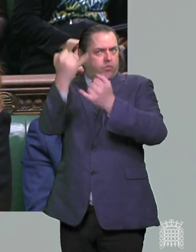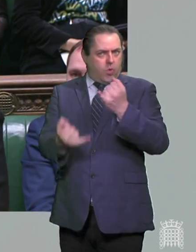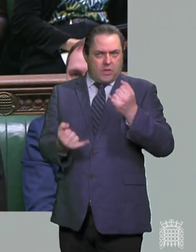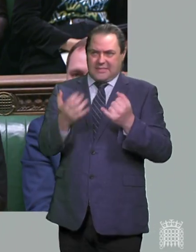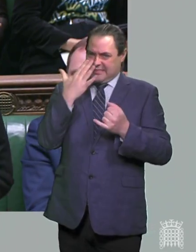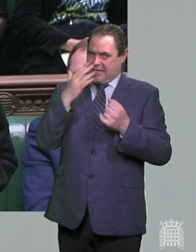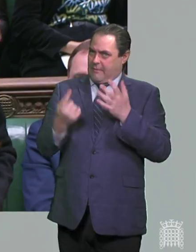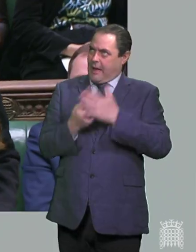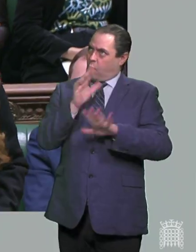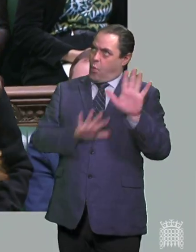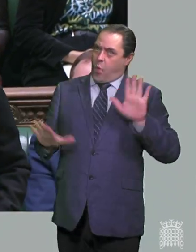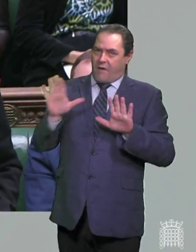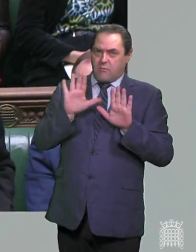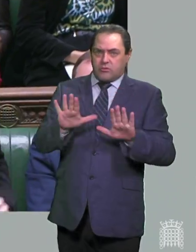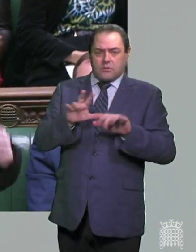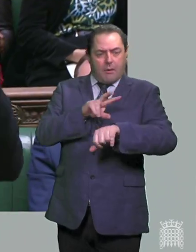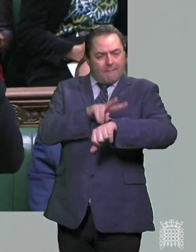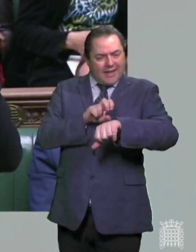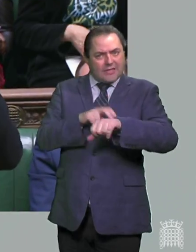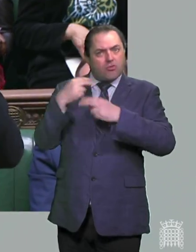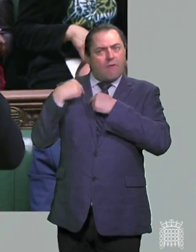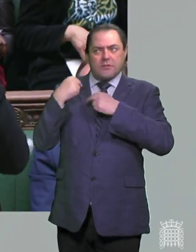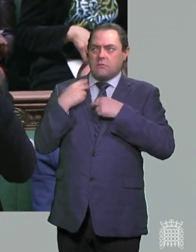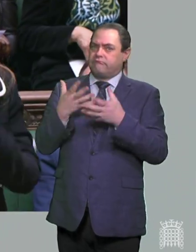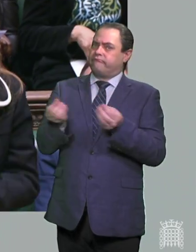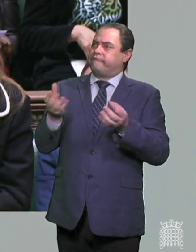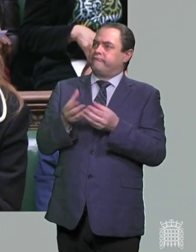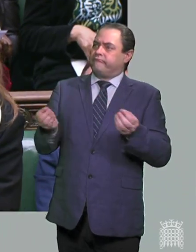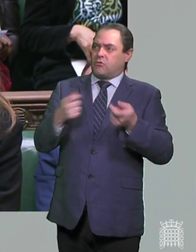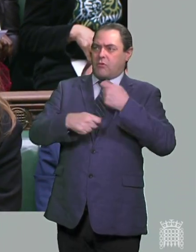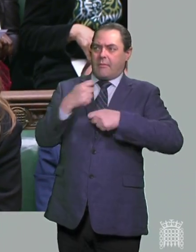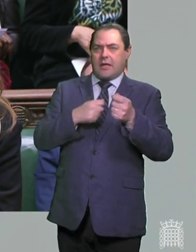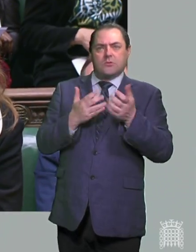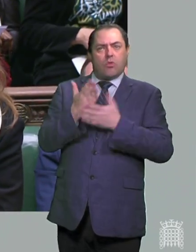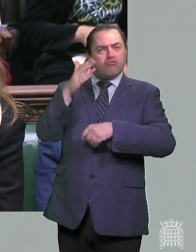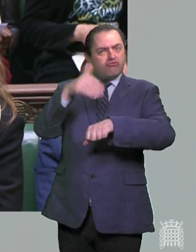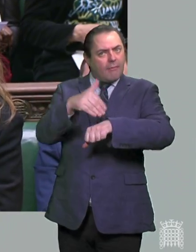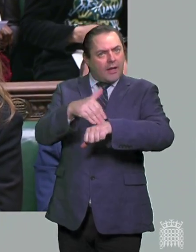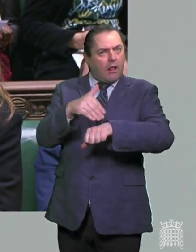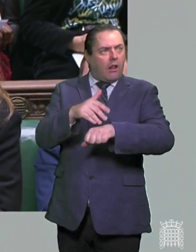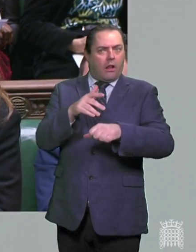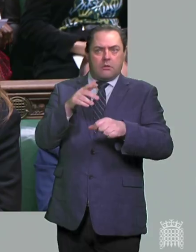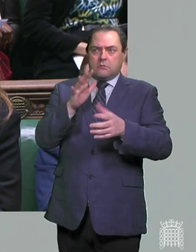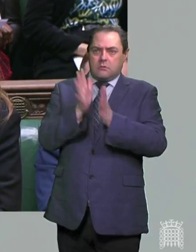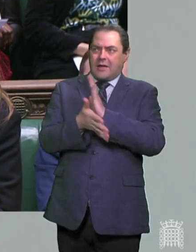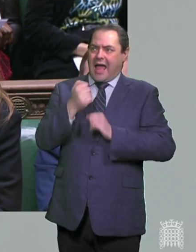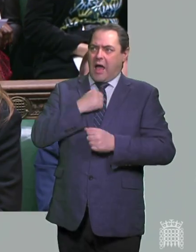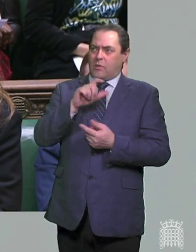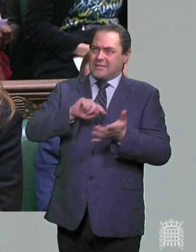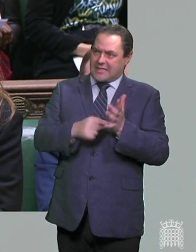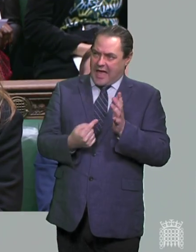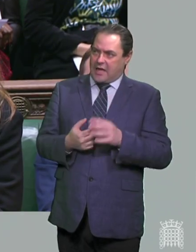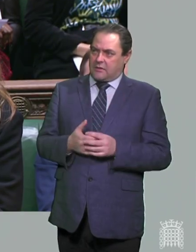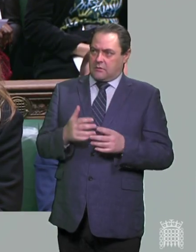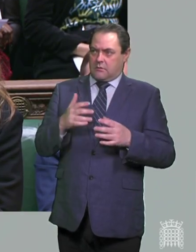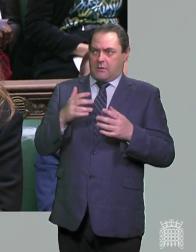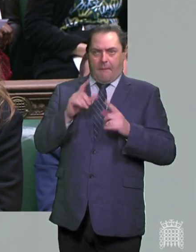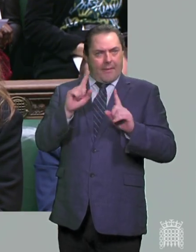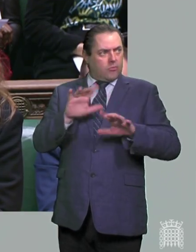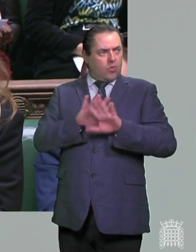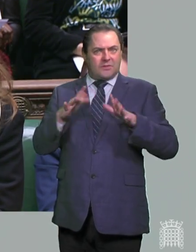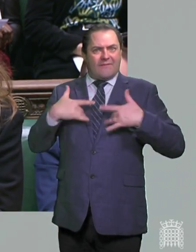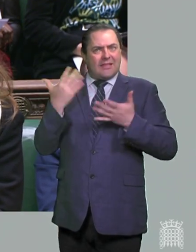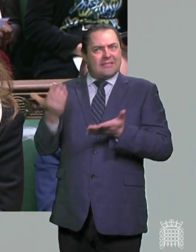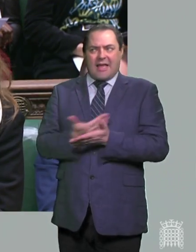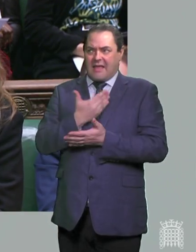It is happening across the country: police officers disappearing from our streets, replaced by criminals plaguing our towns and leaving people feeling unsafe.